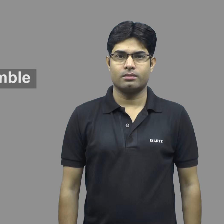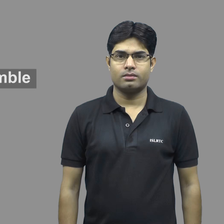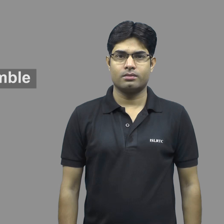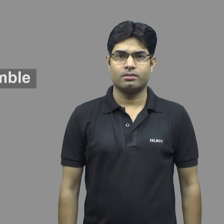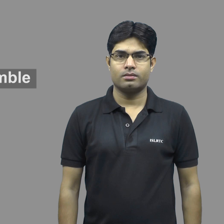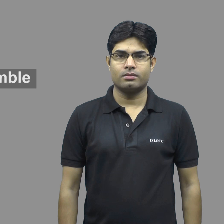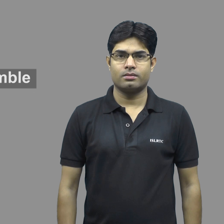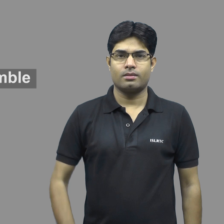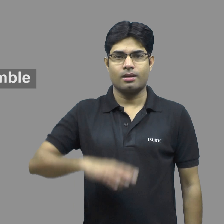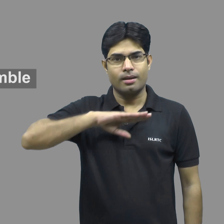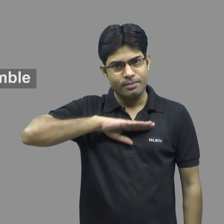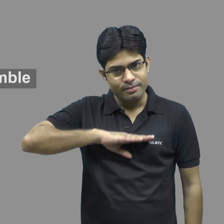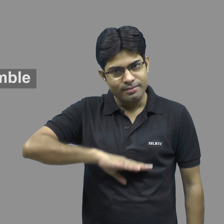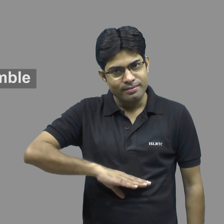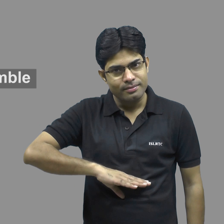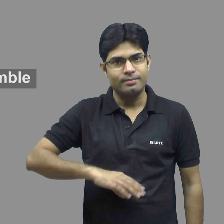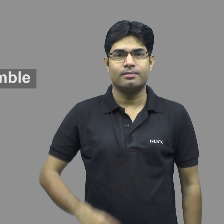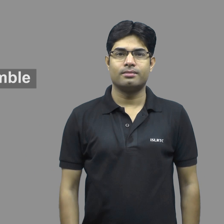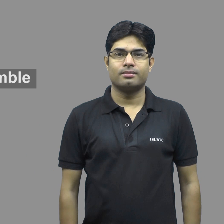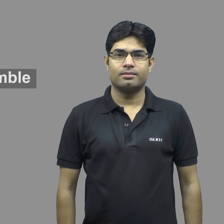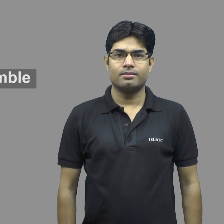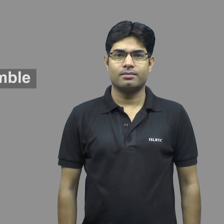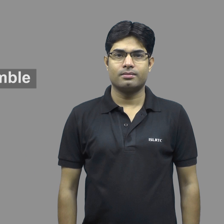Humble